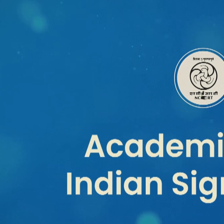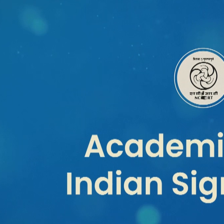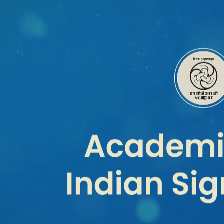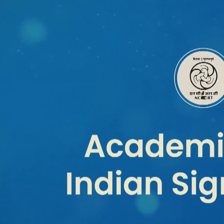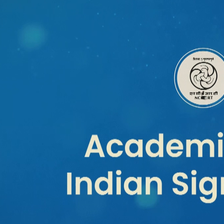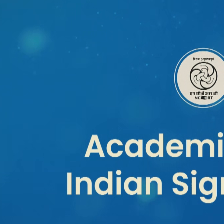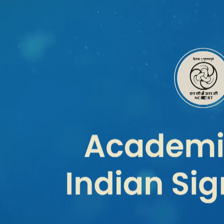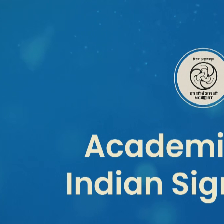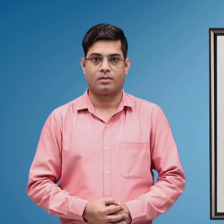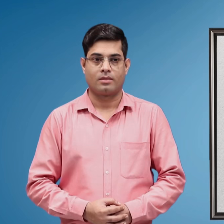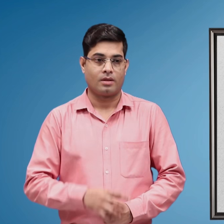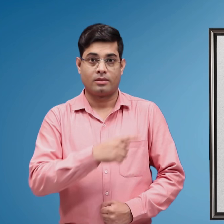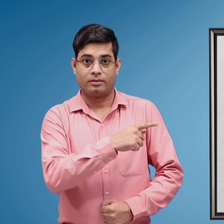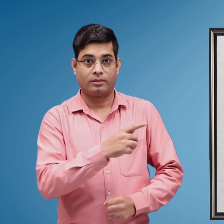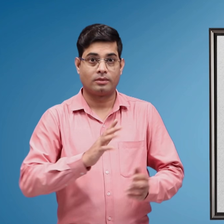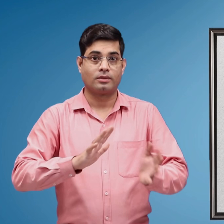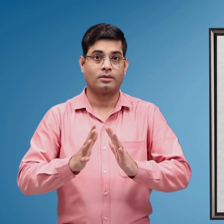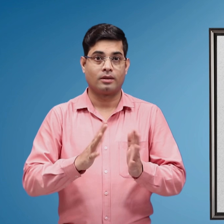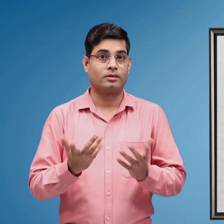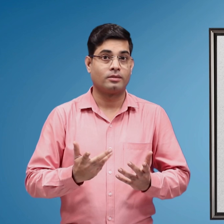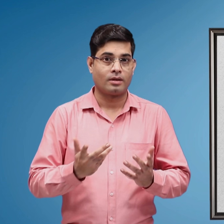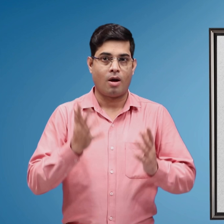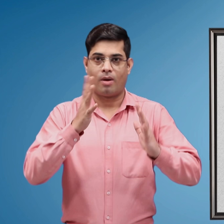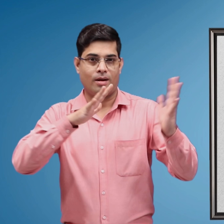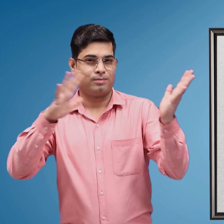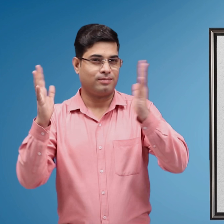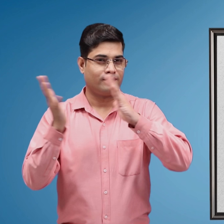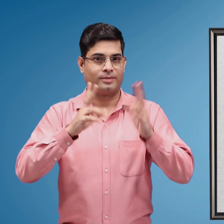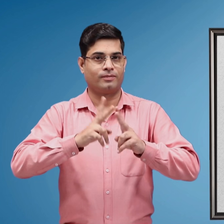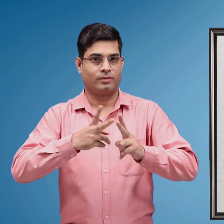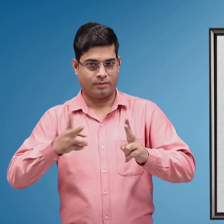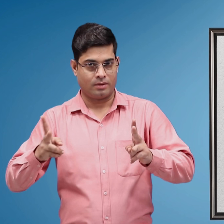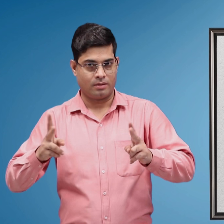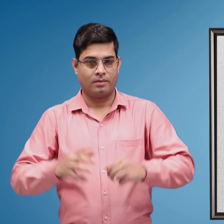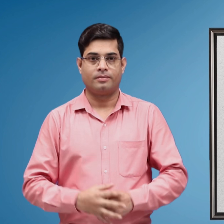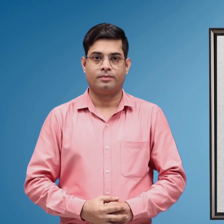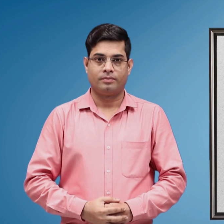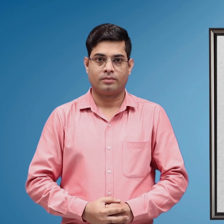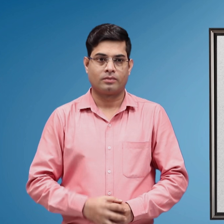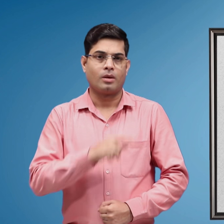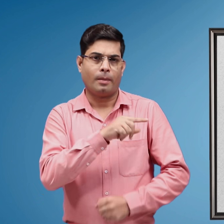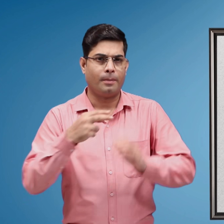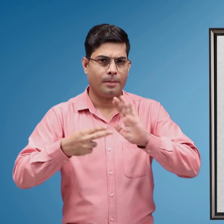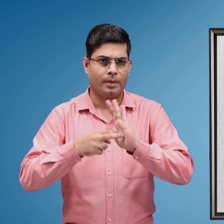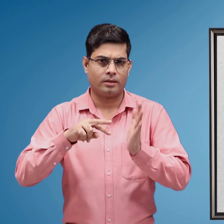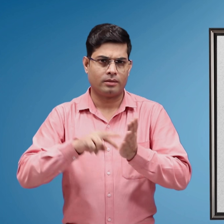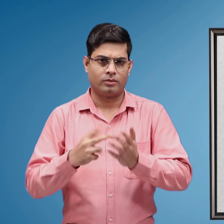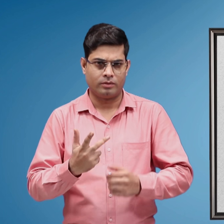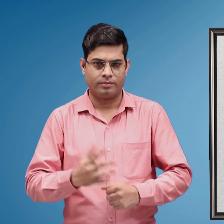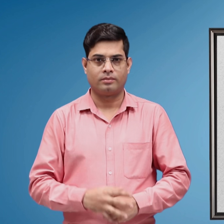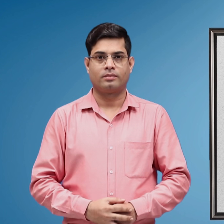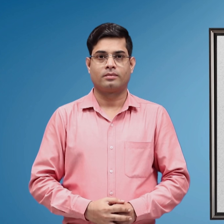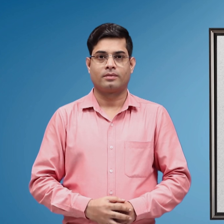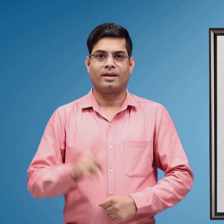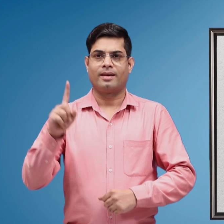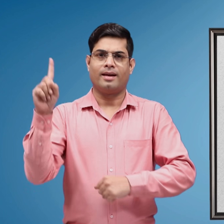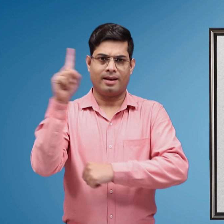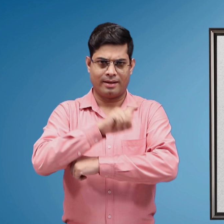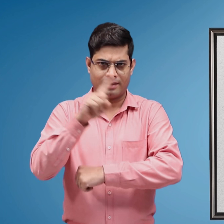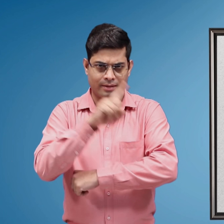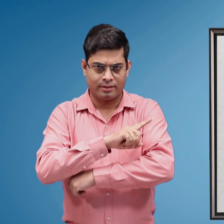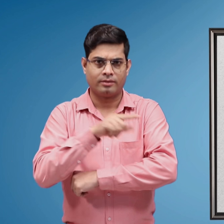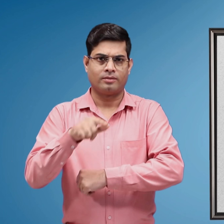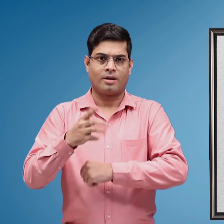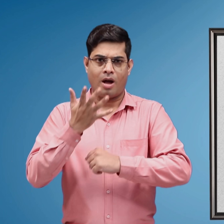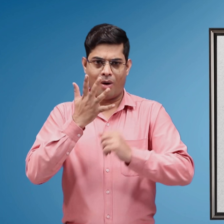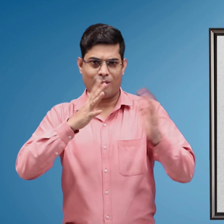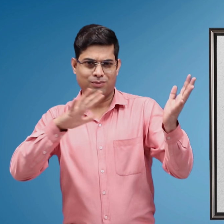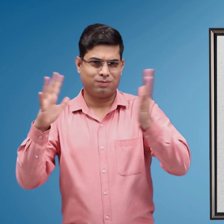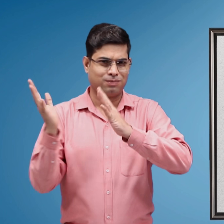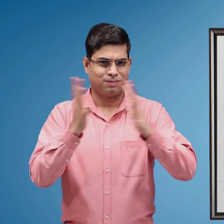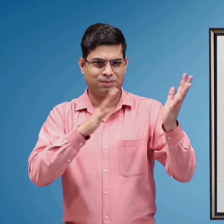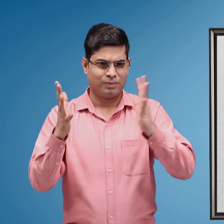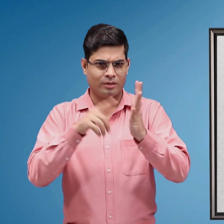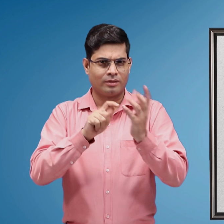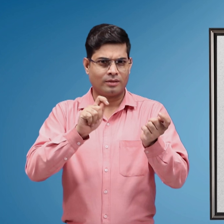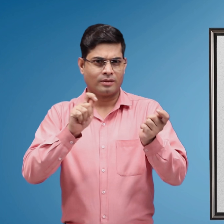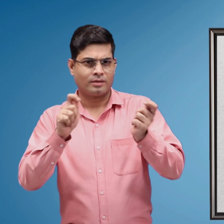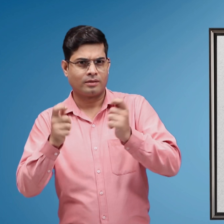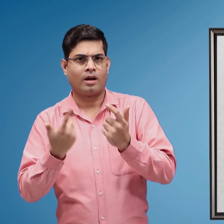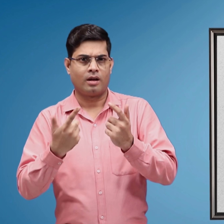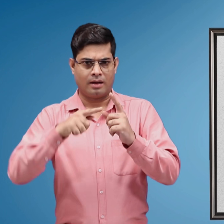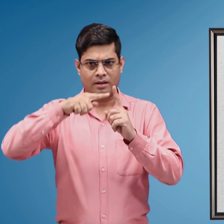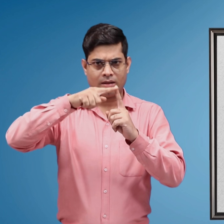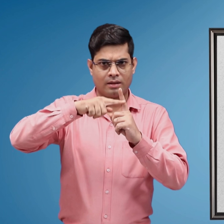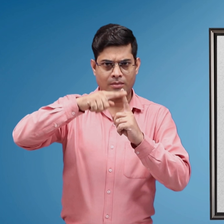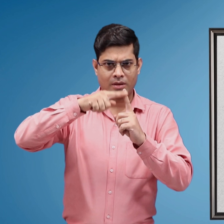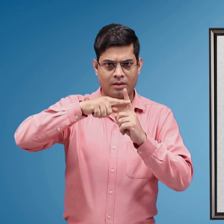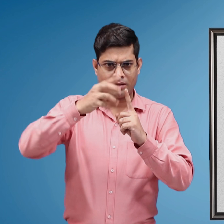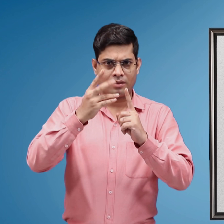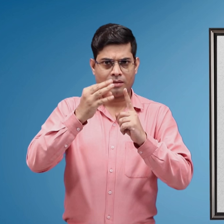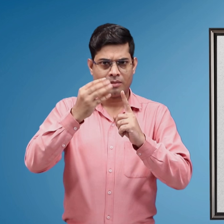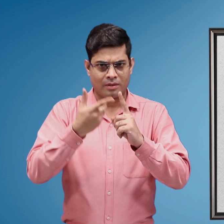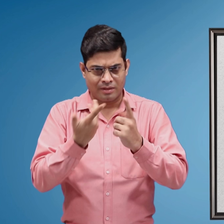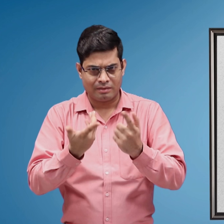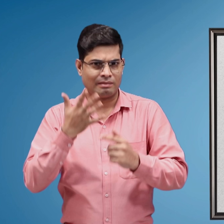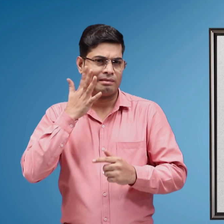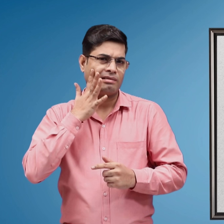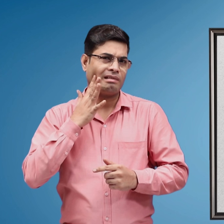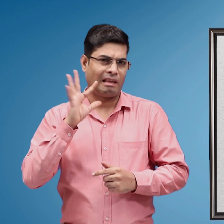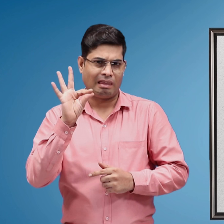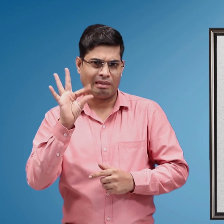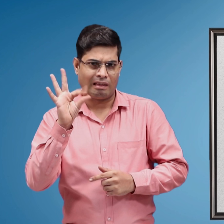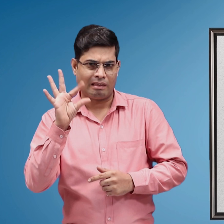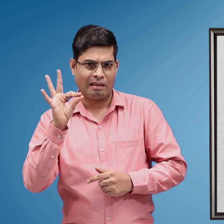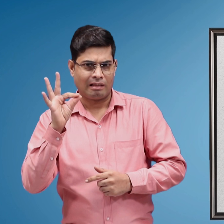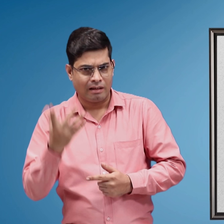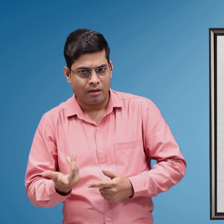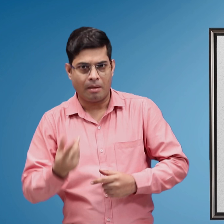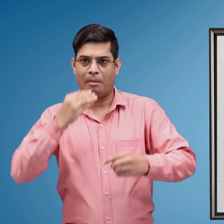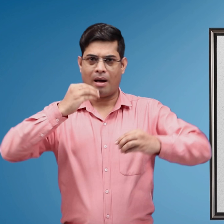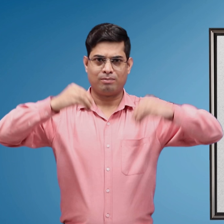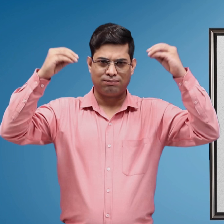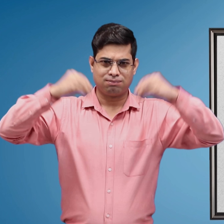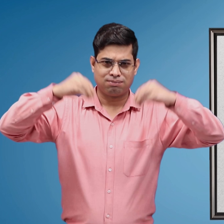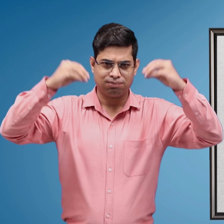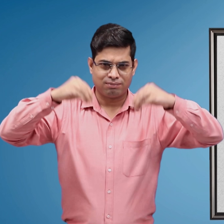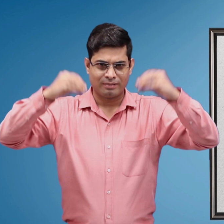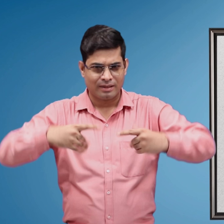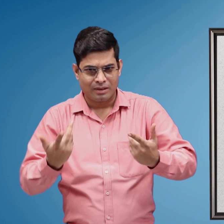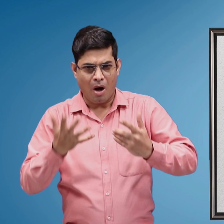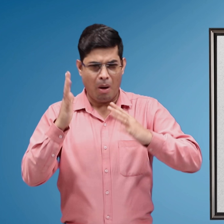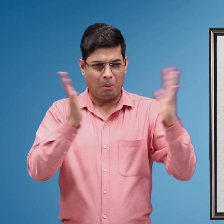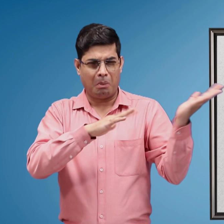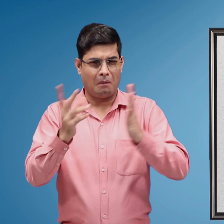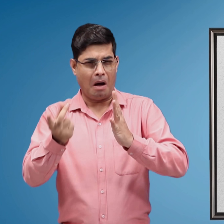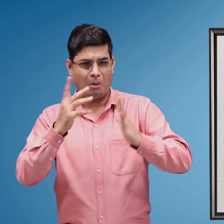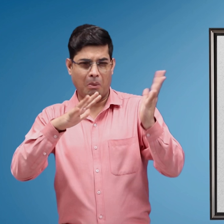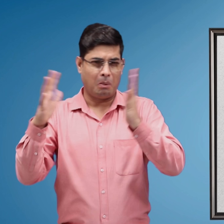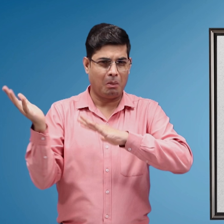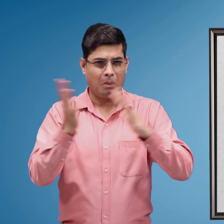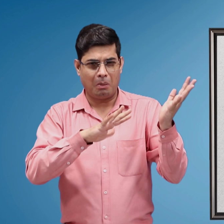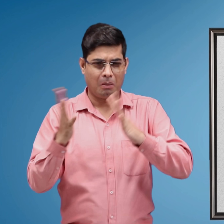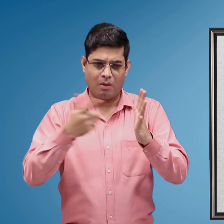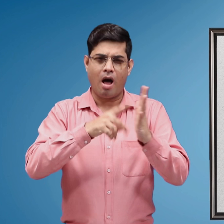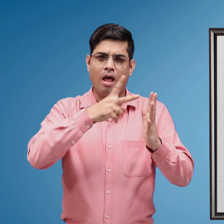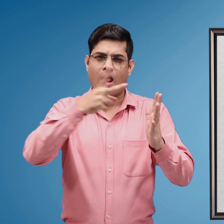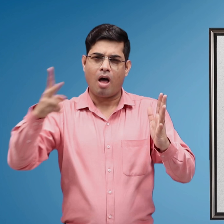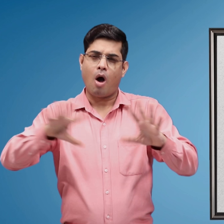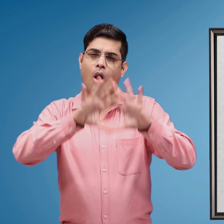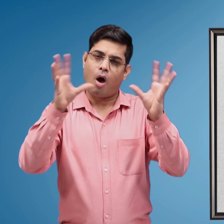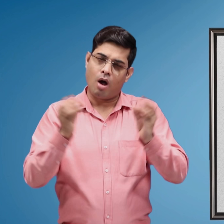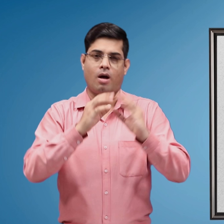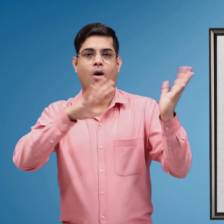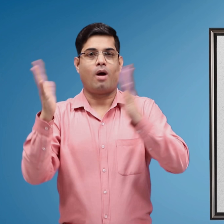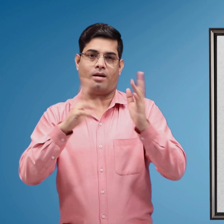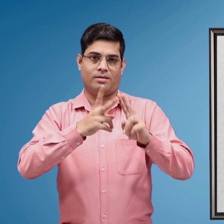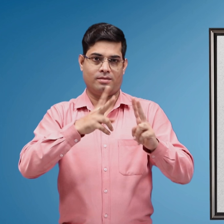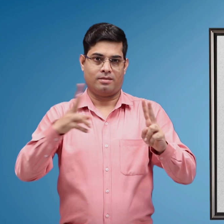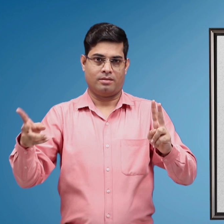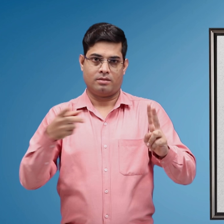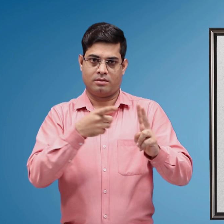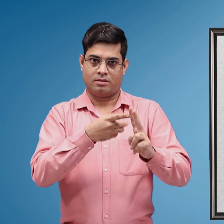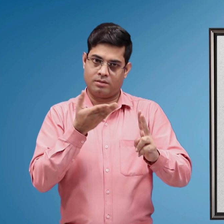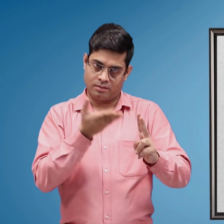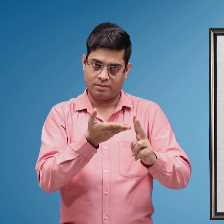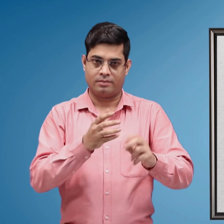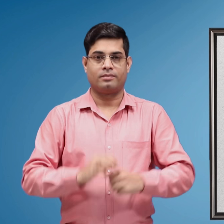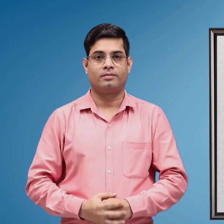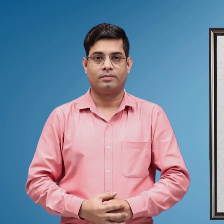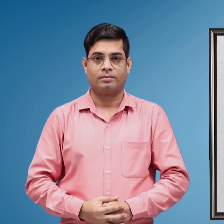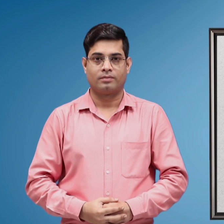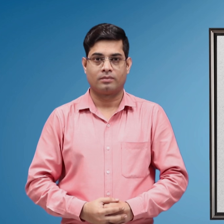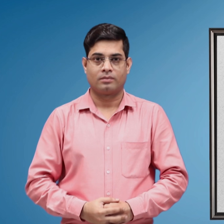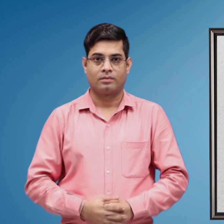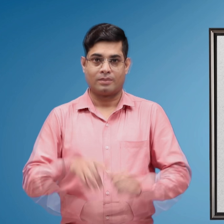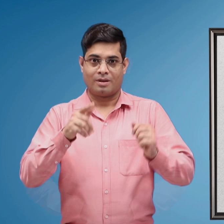This is the sign for weather. The day to-day condition of the atmosphere at a place with respect to the temperature, humidity, rainfall, wind speed, etc., is called the weather at that place. The weather of a place changes day after day and week after week.